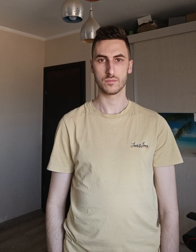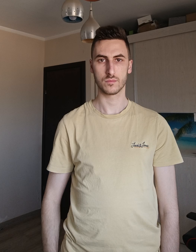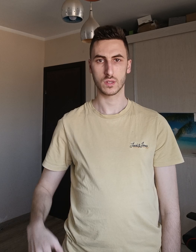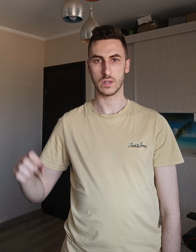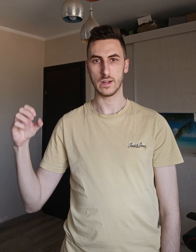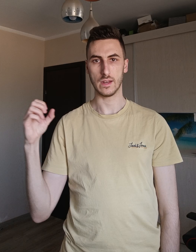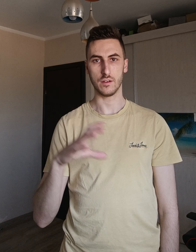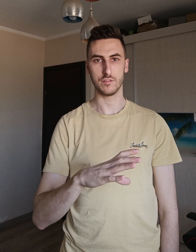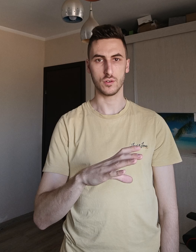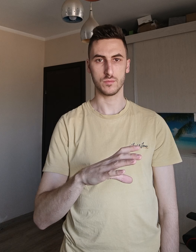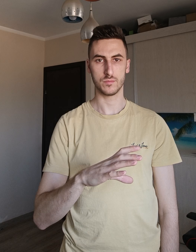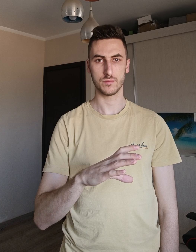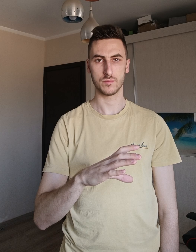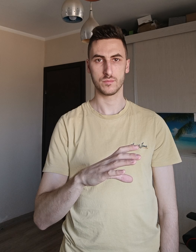לבוא